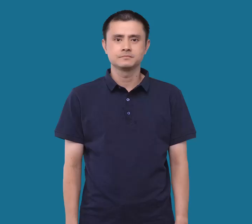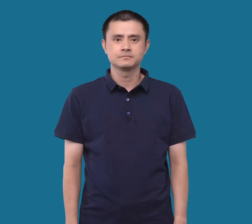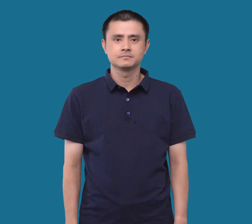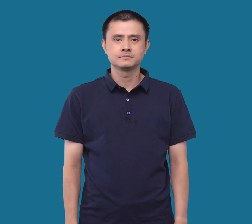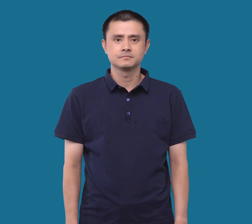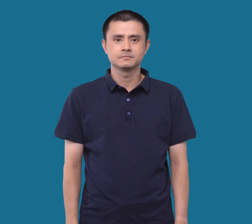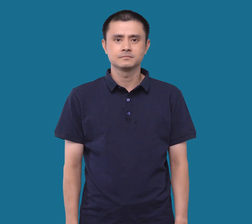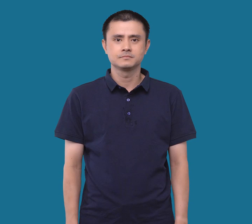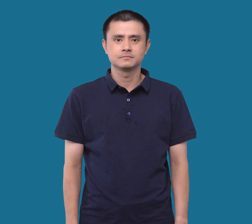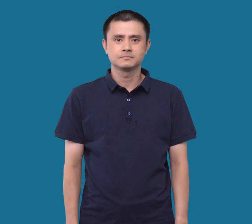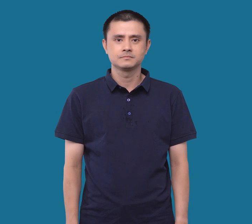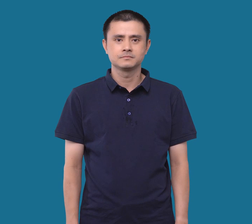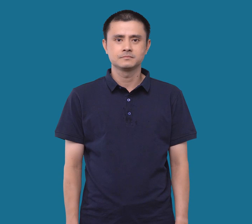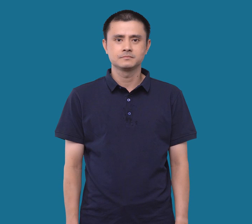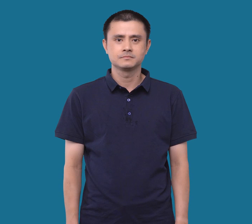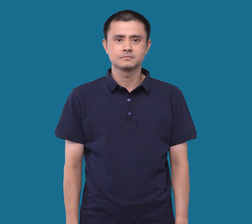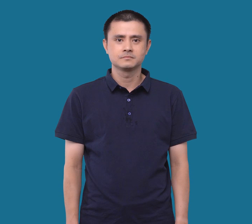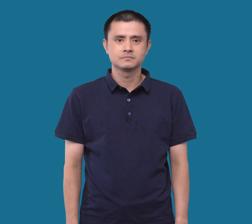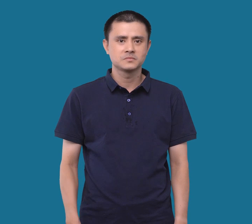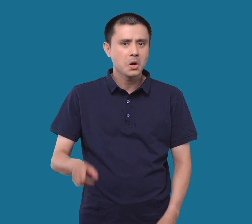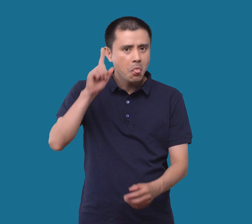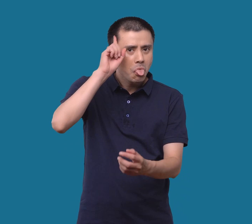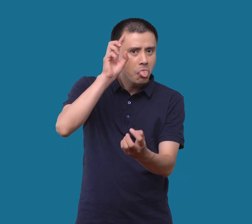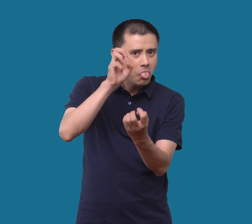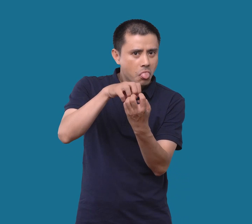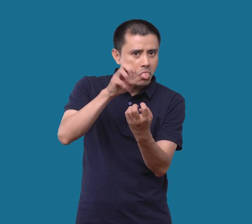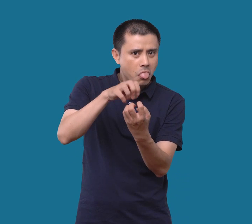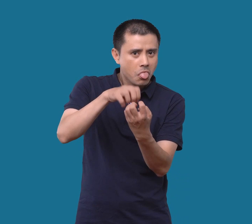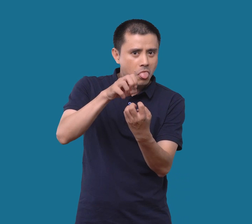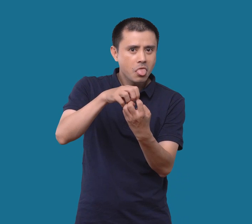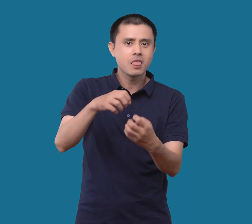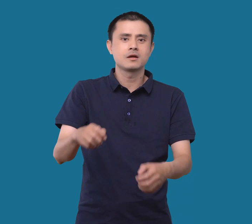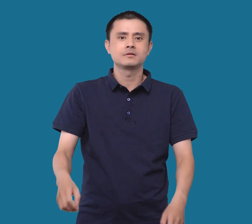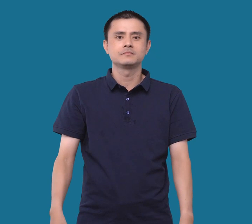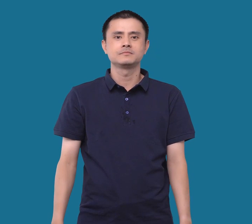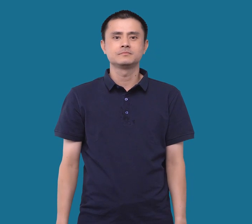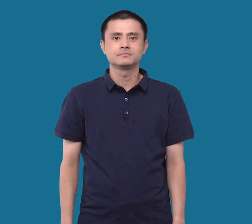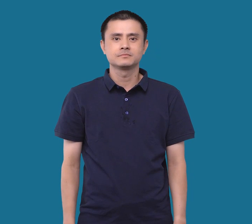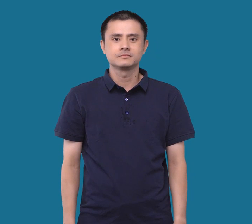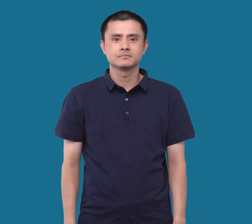bịa đặt